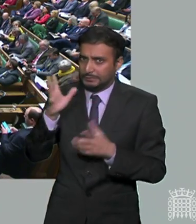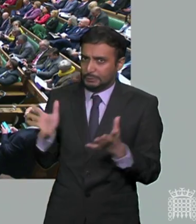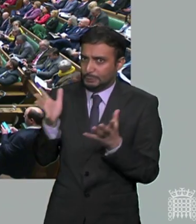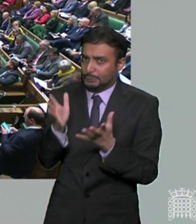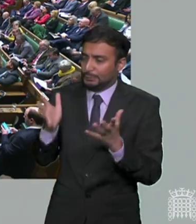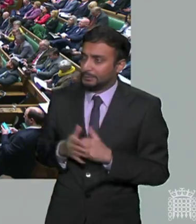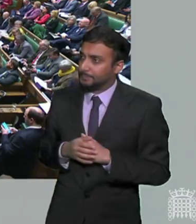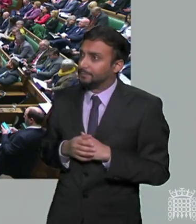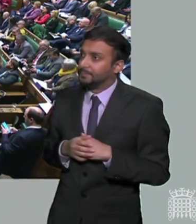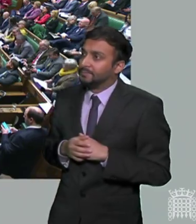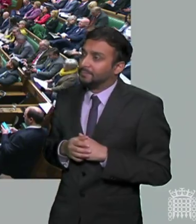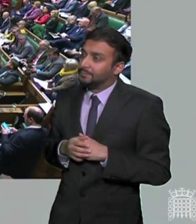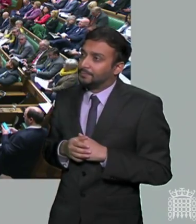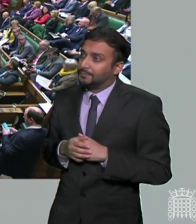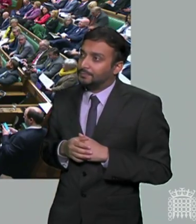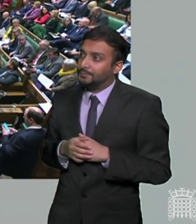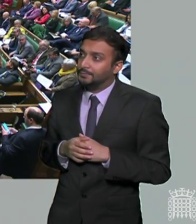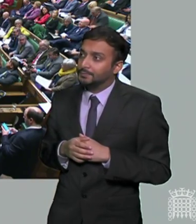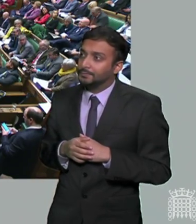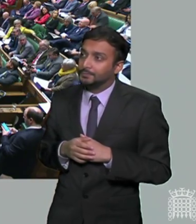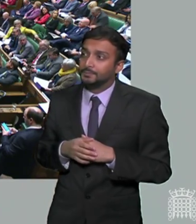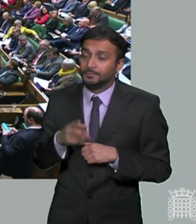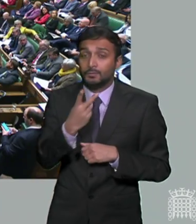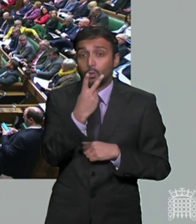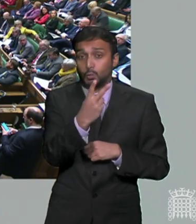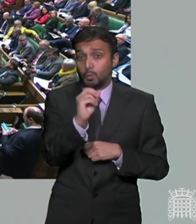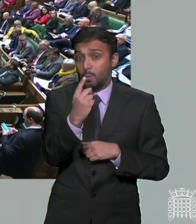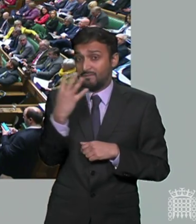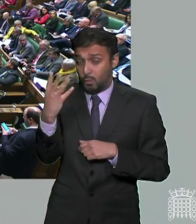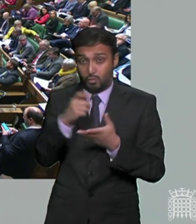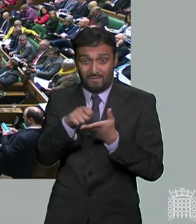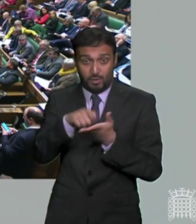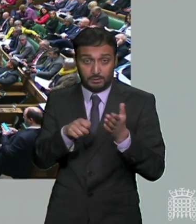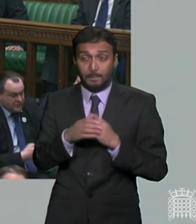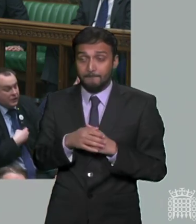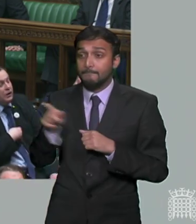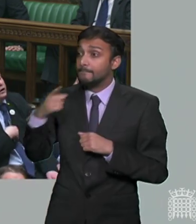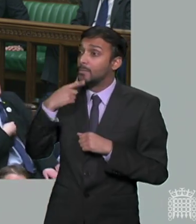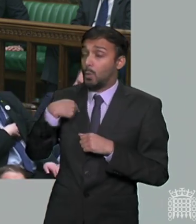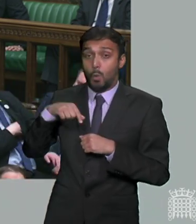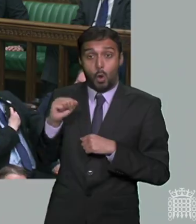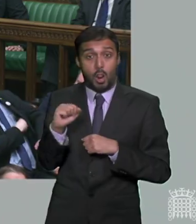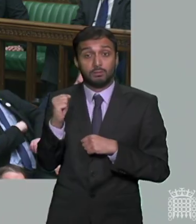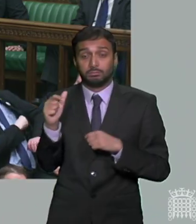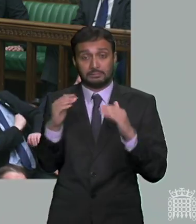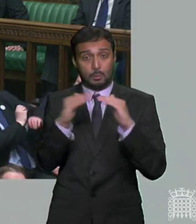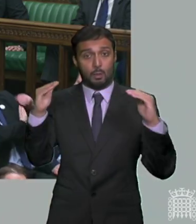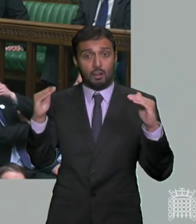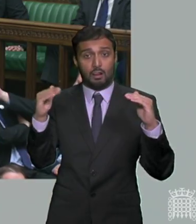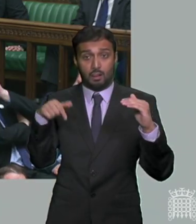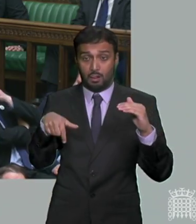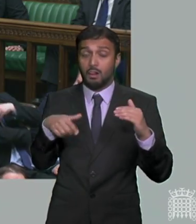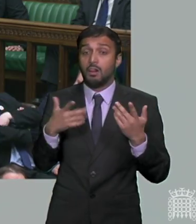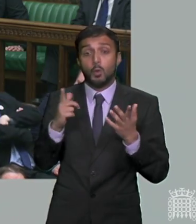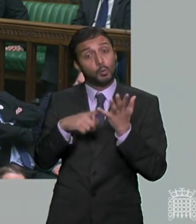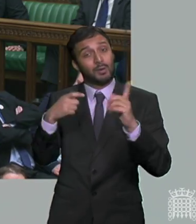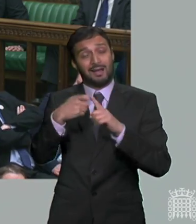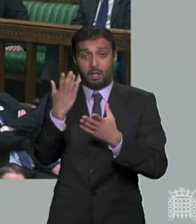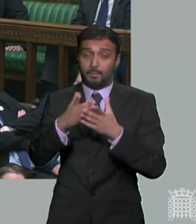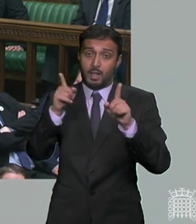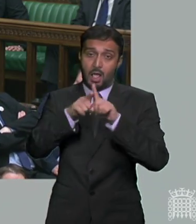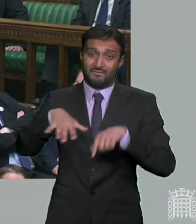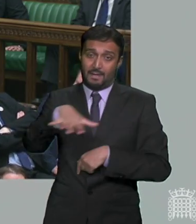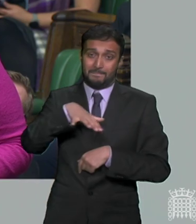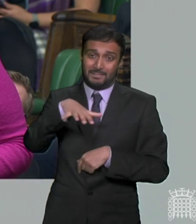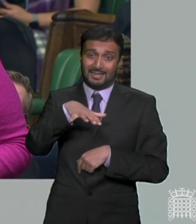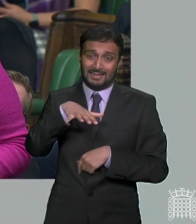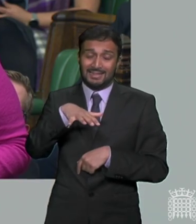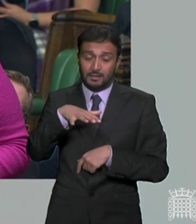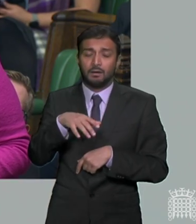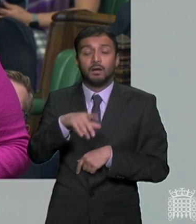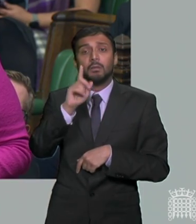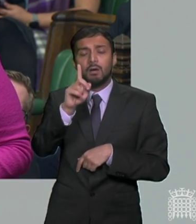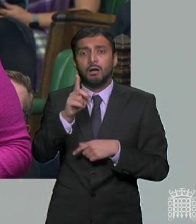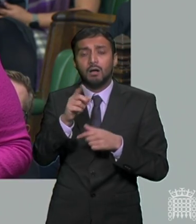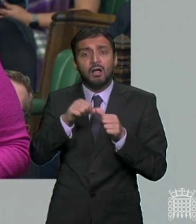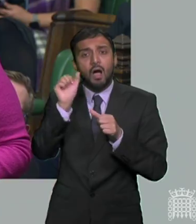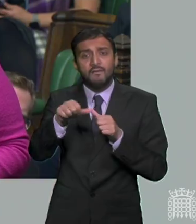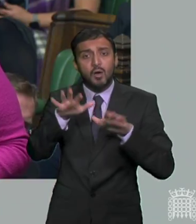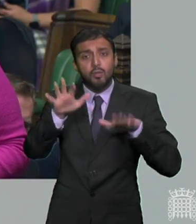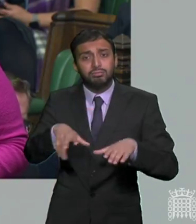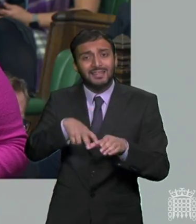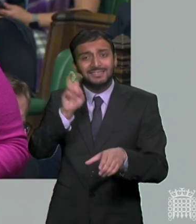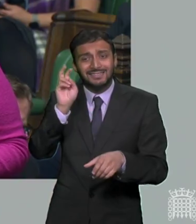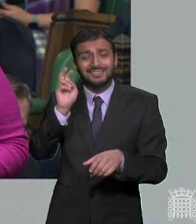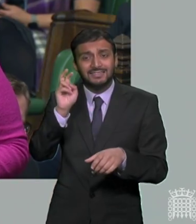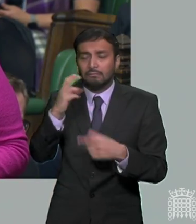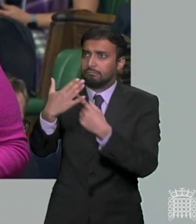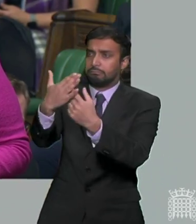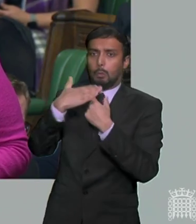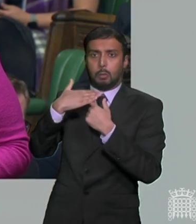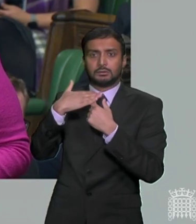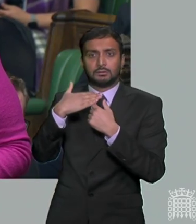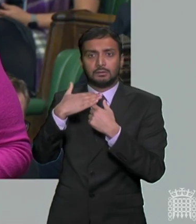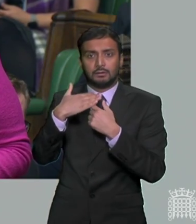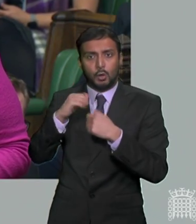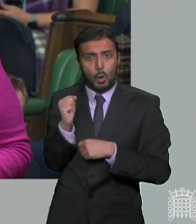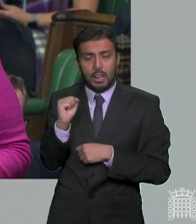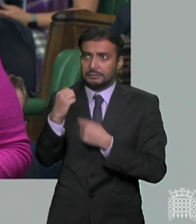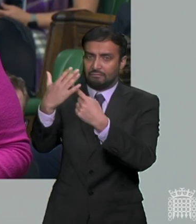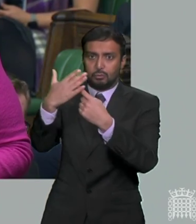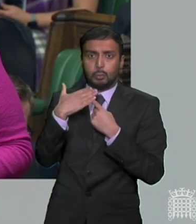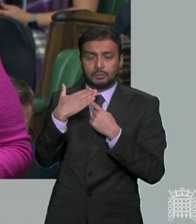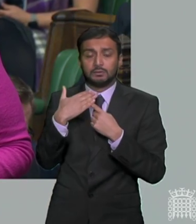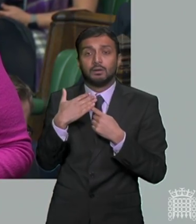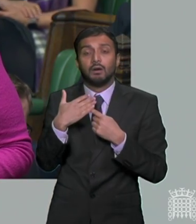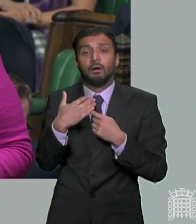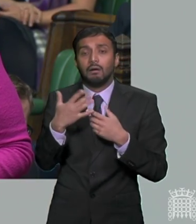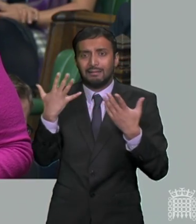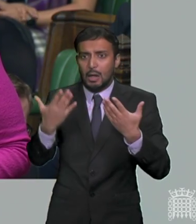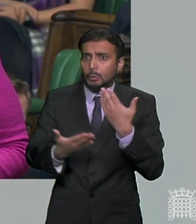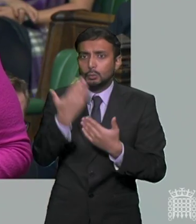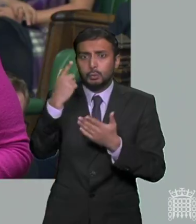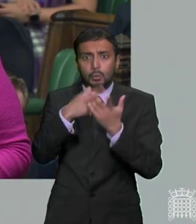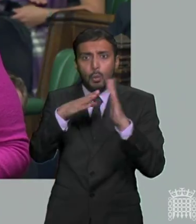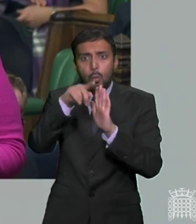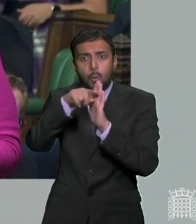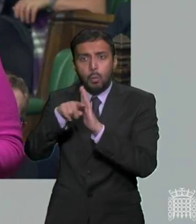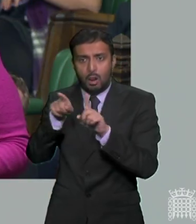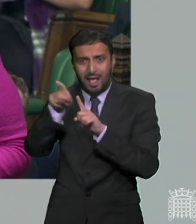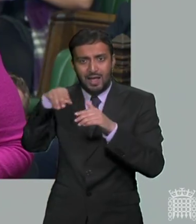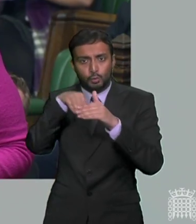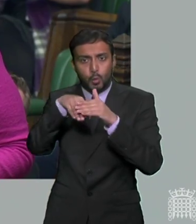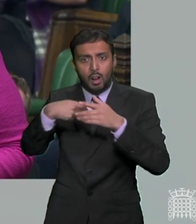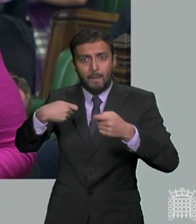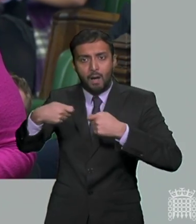During the 2014 referendum, we were told that Scotland was an equal partner in a family of nations, yet the disaster that is Brexit was forced on Scotland against our will, and we have seen devolution wound back by legislation such as the United Kingdom Internal Market Act 2020.